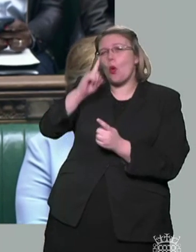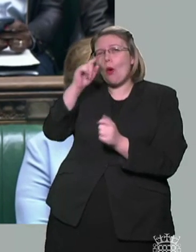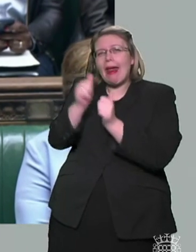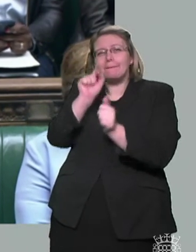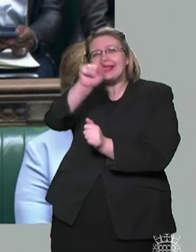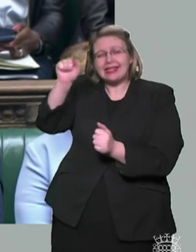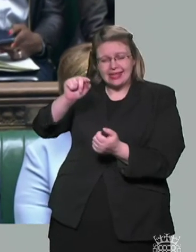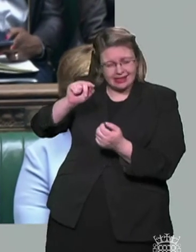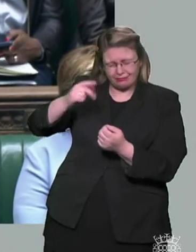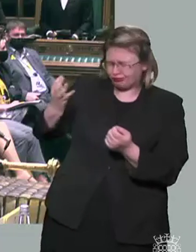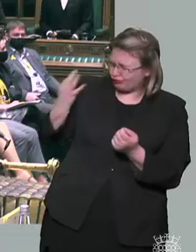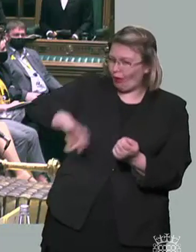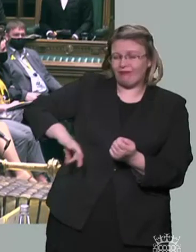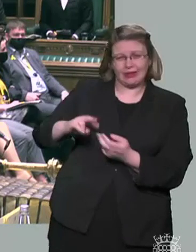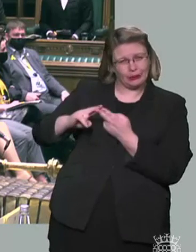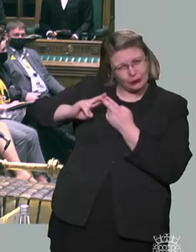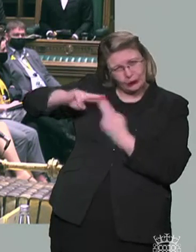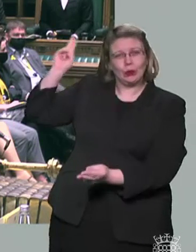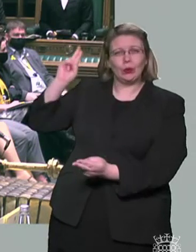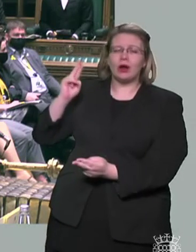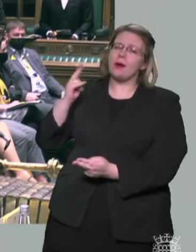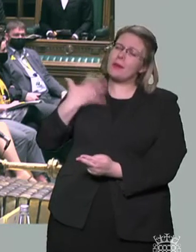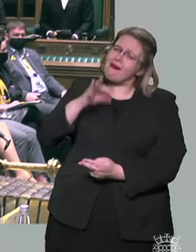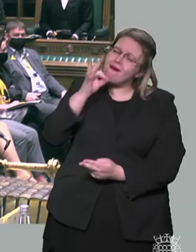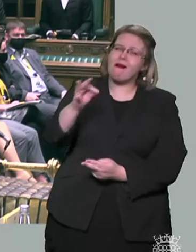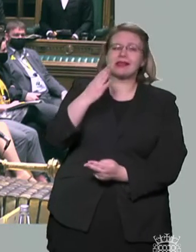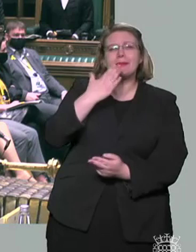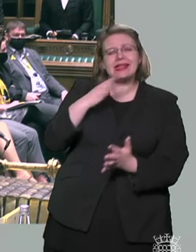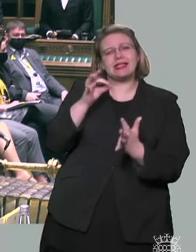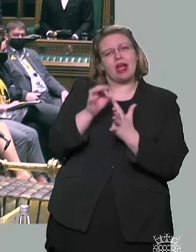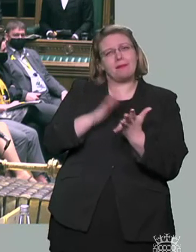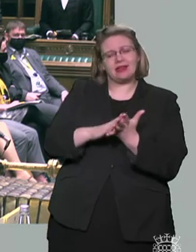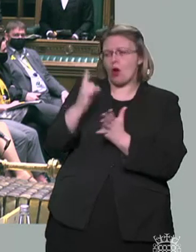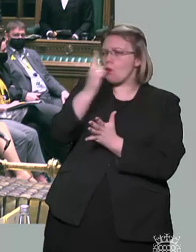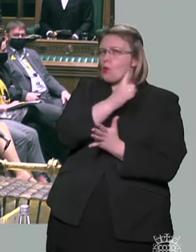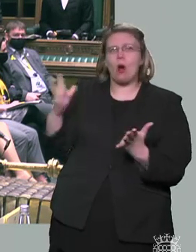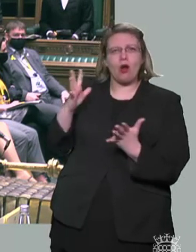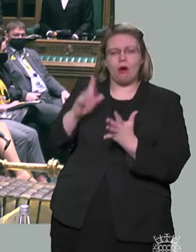A windfall tax would raise billions and ease the burden on working people.